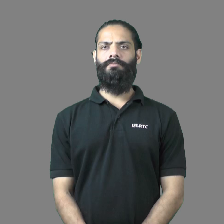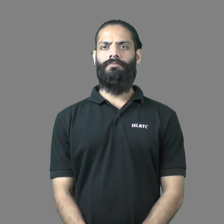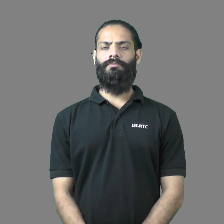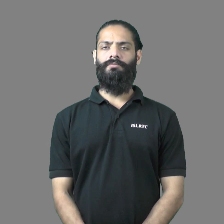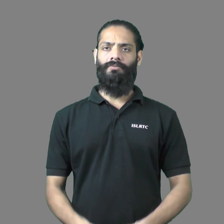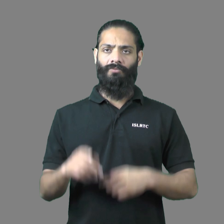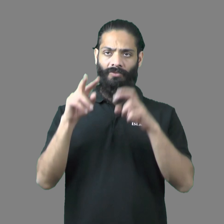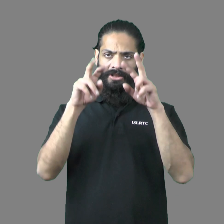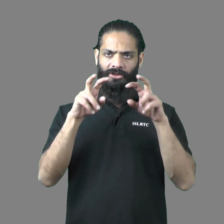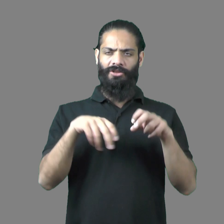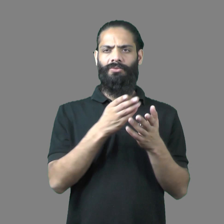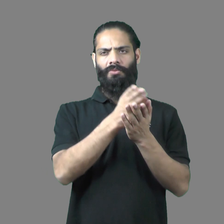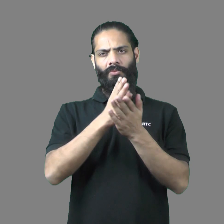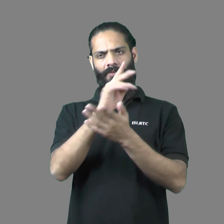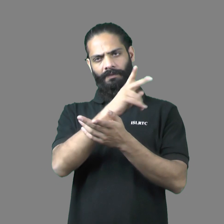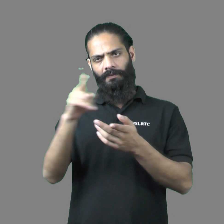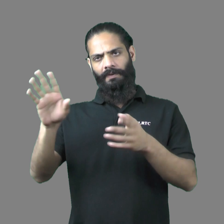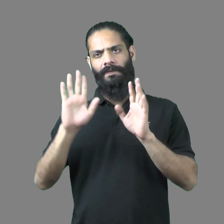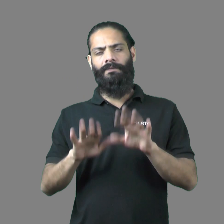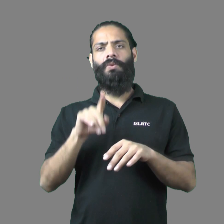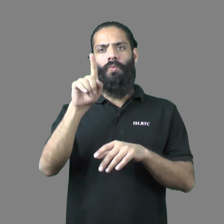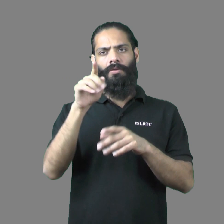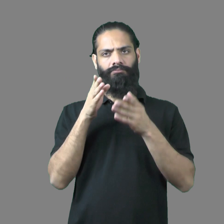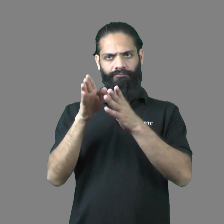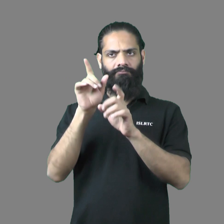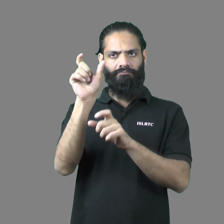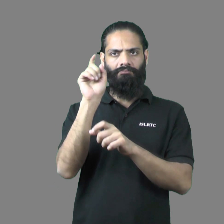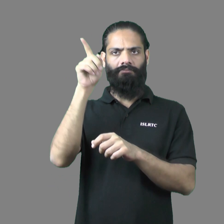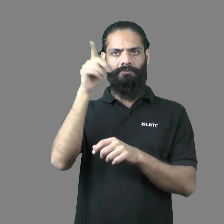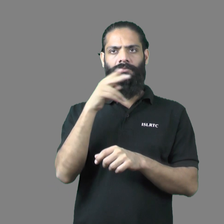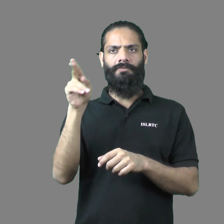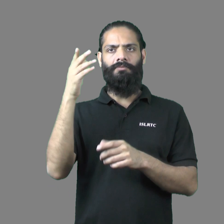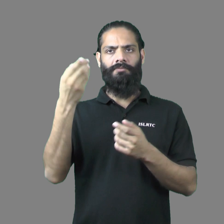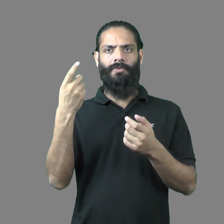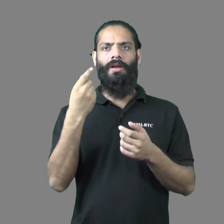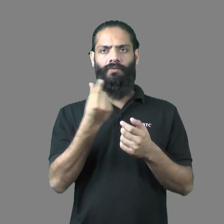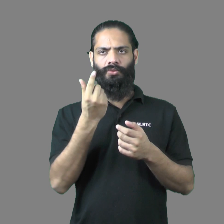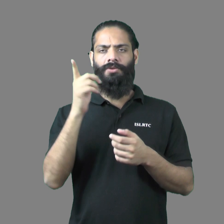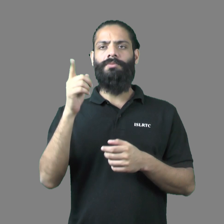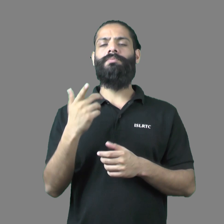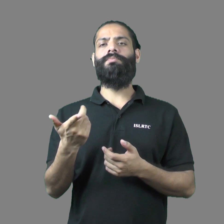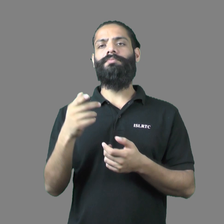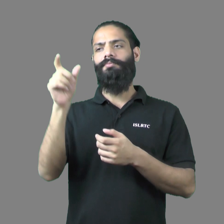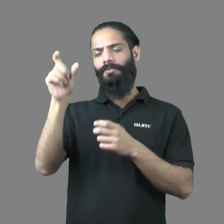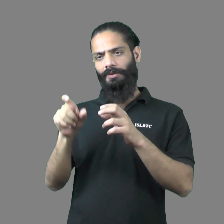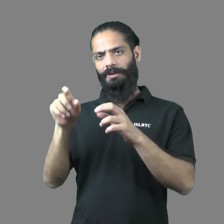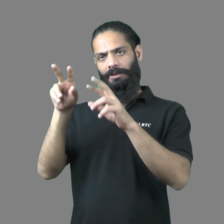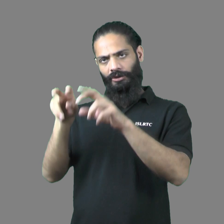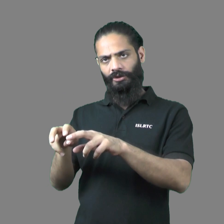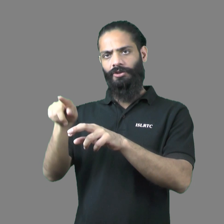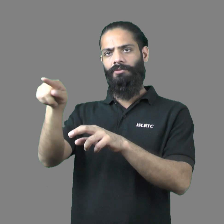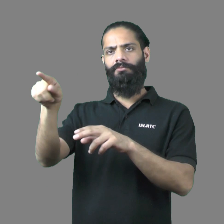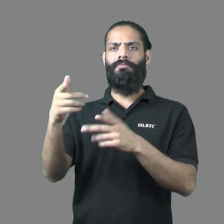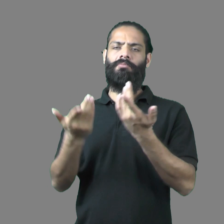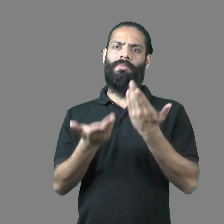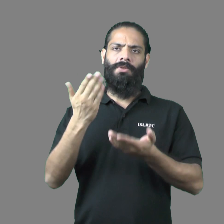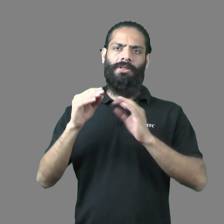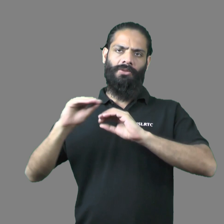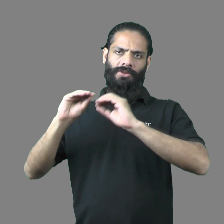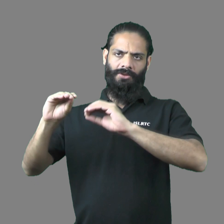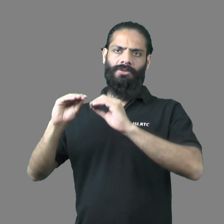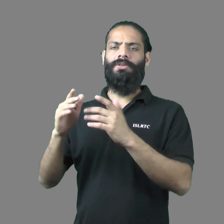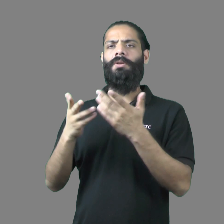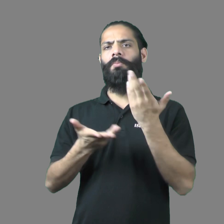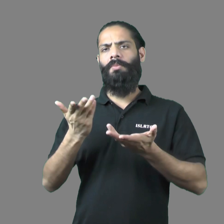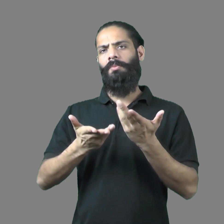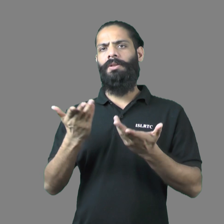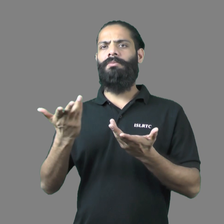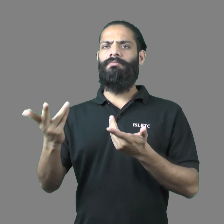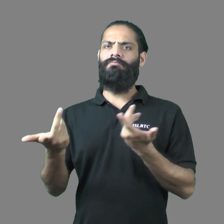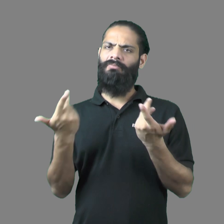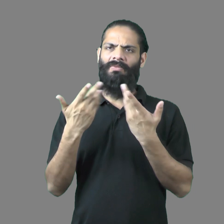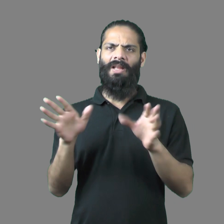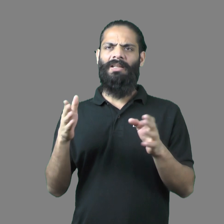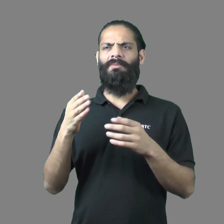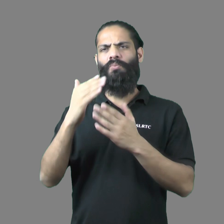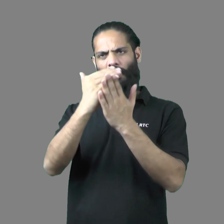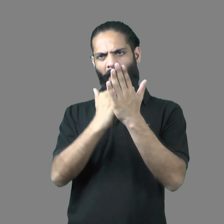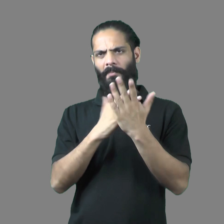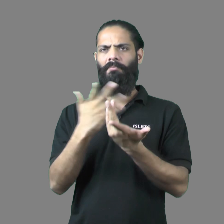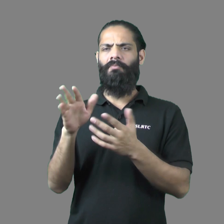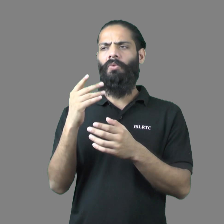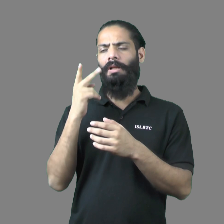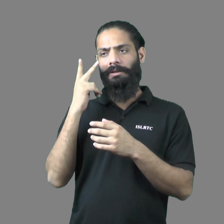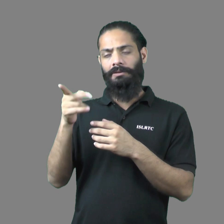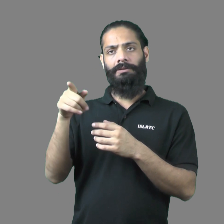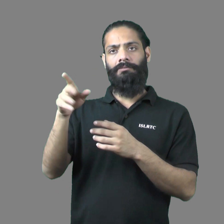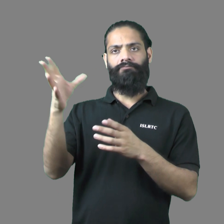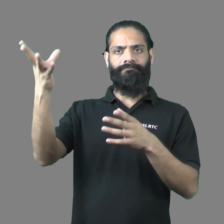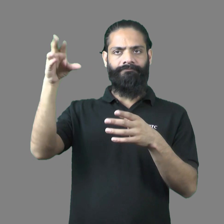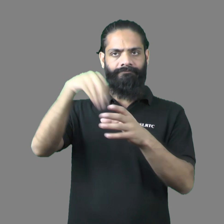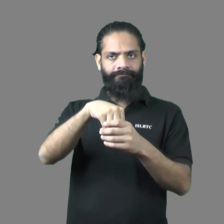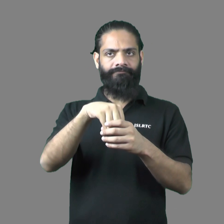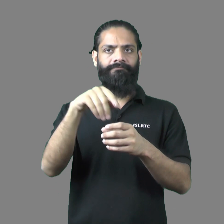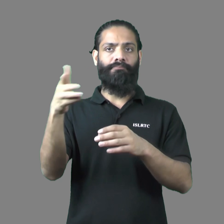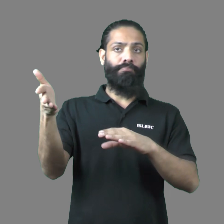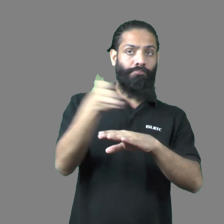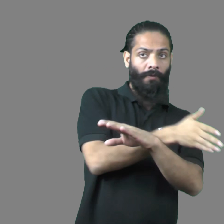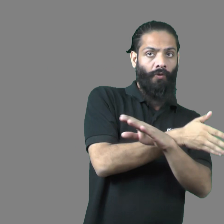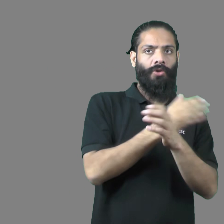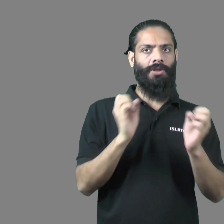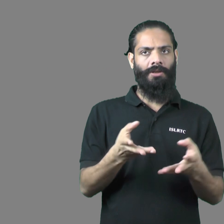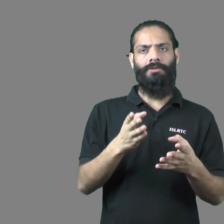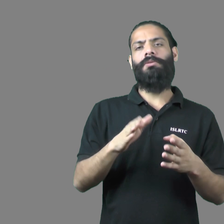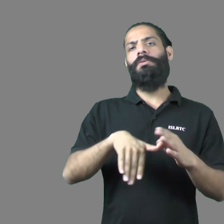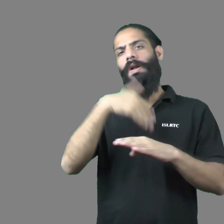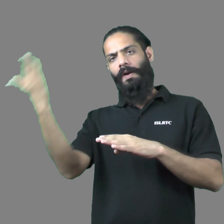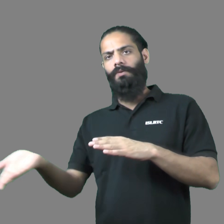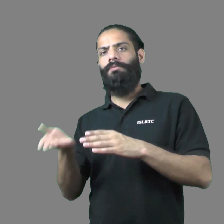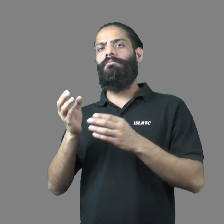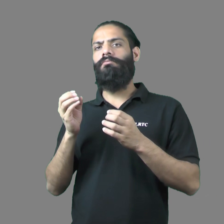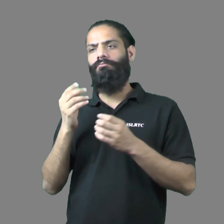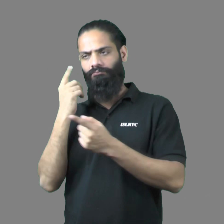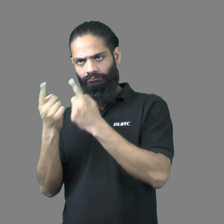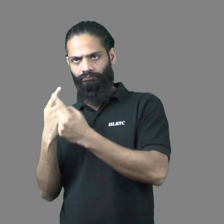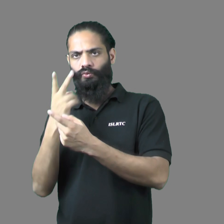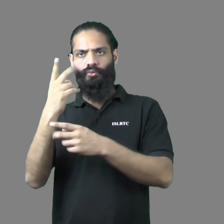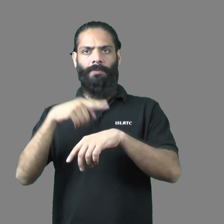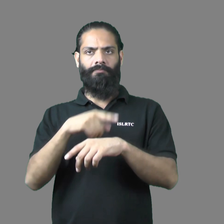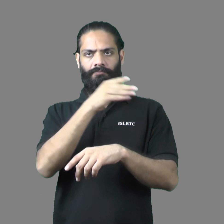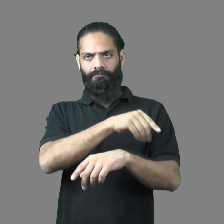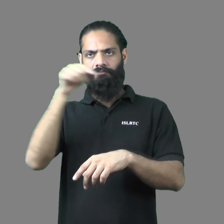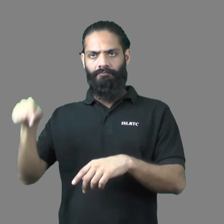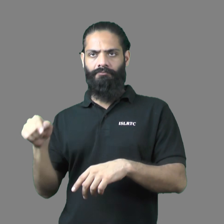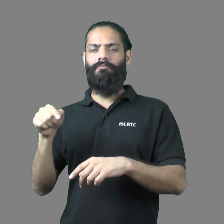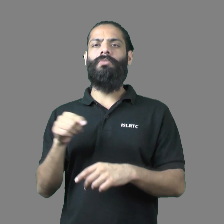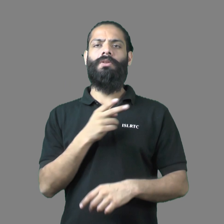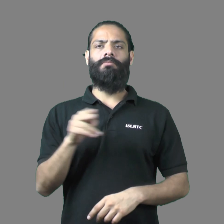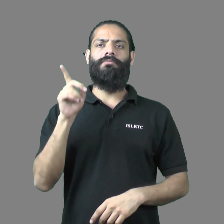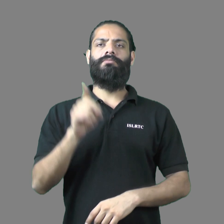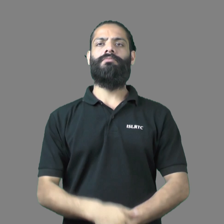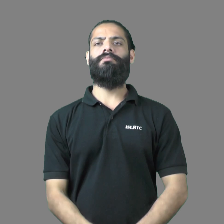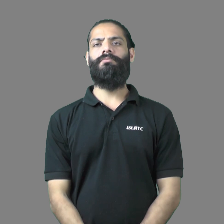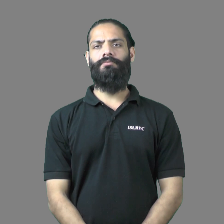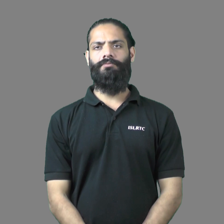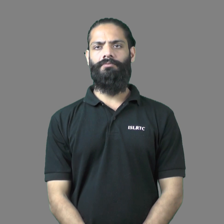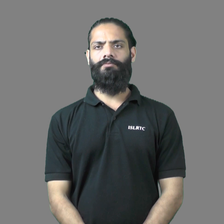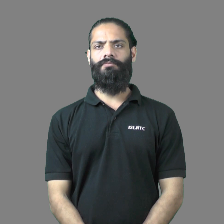One-Group Pretest-Post Test Design